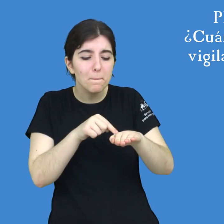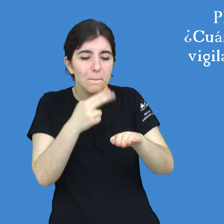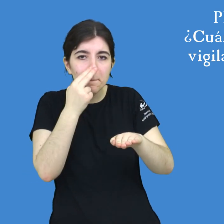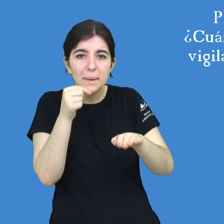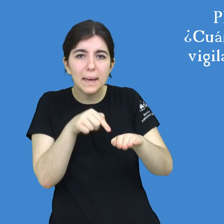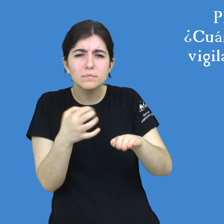pie